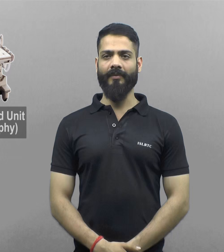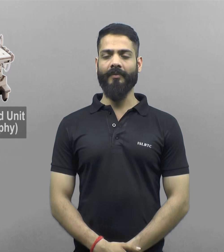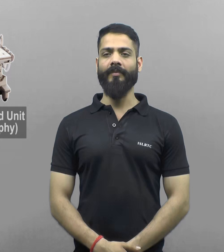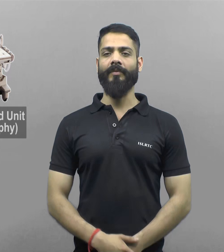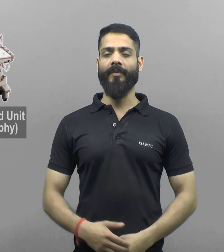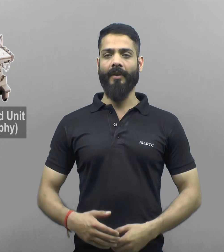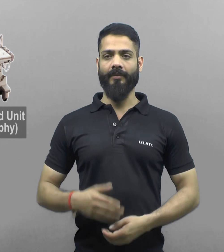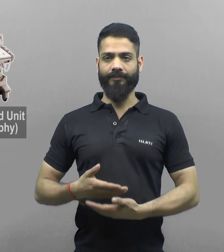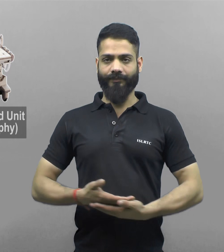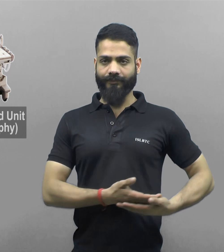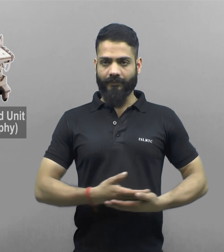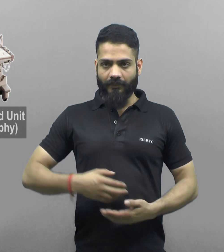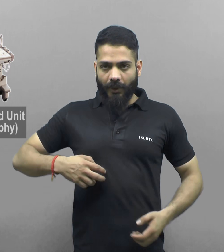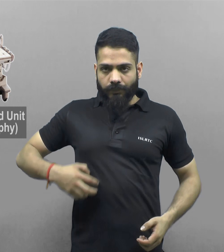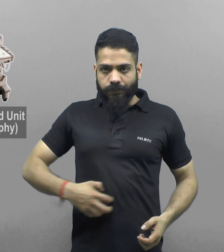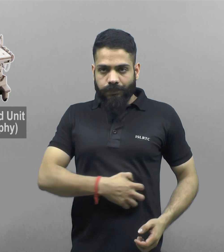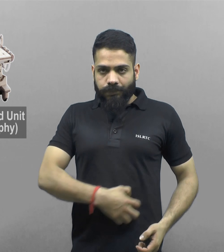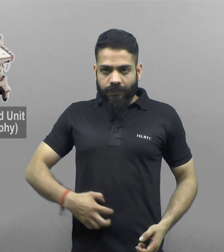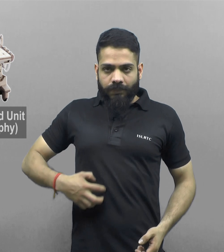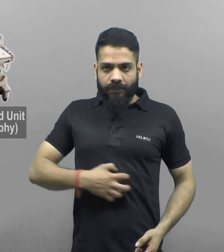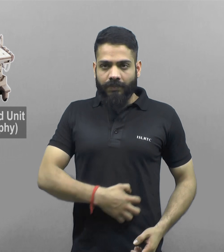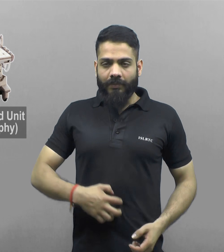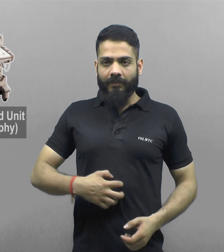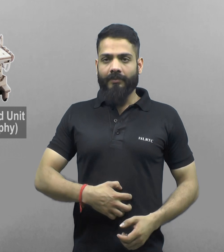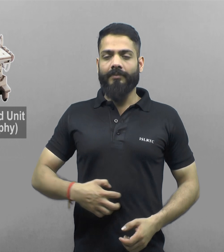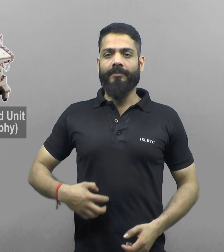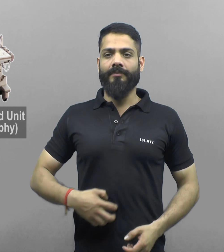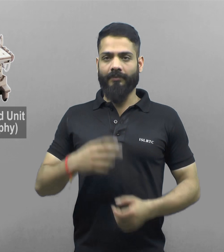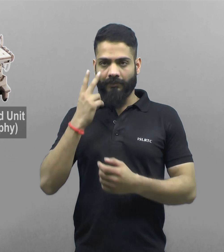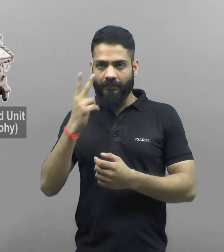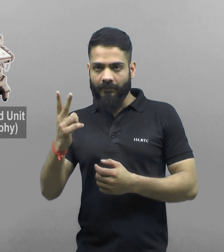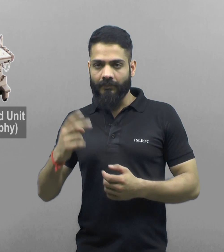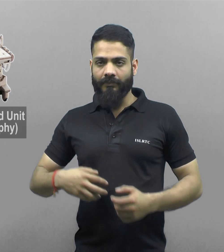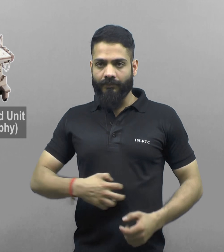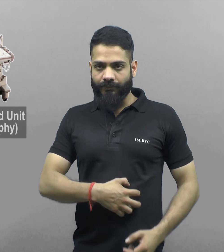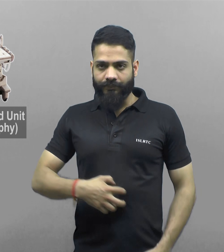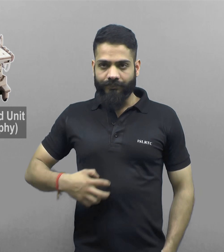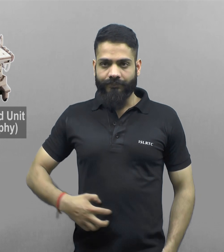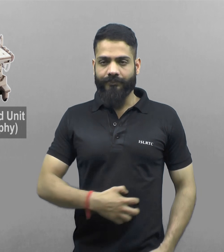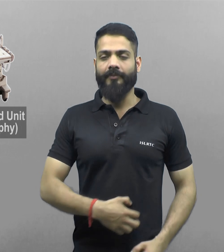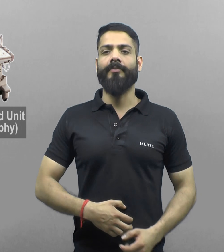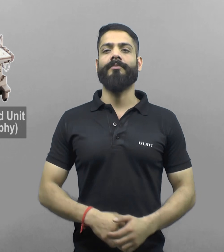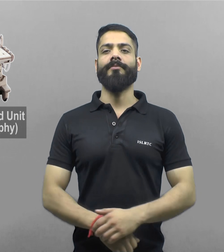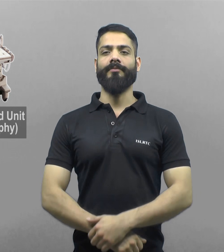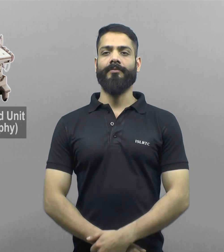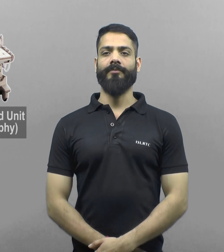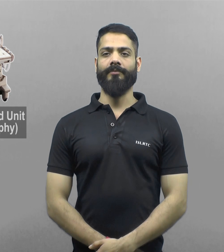Ultrasound Unit (Sonography)